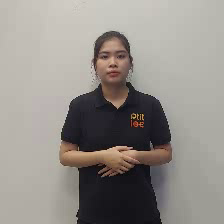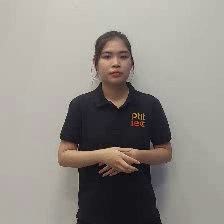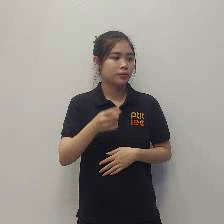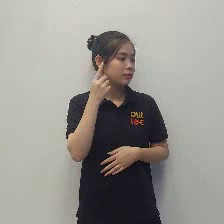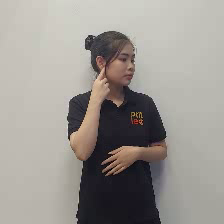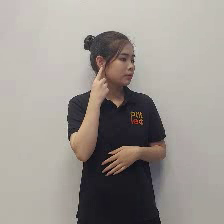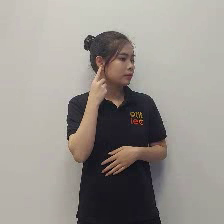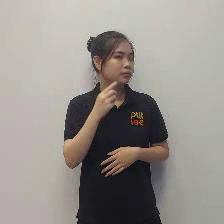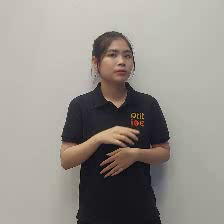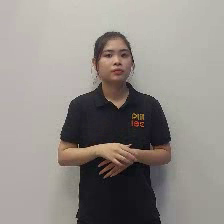Nghe